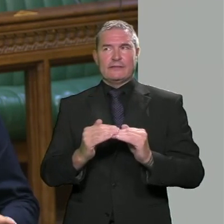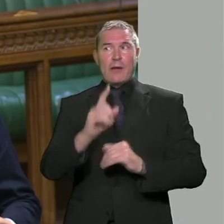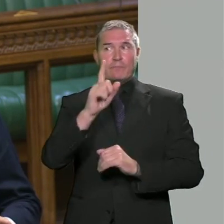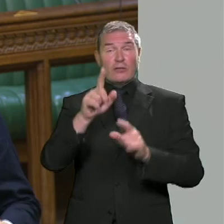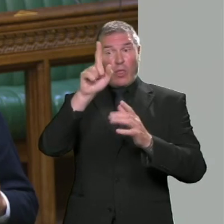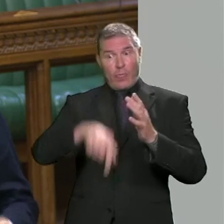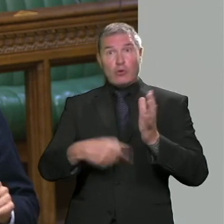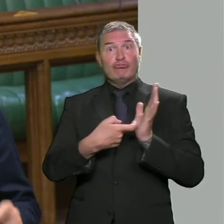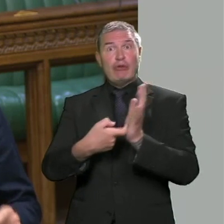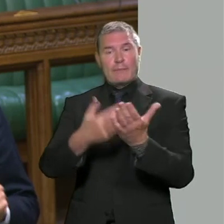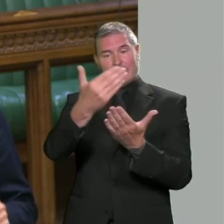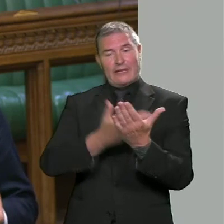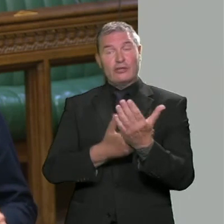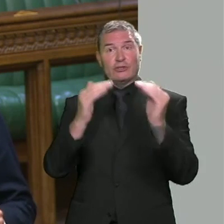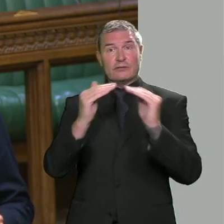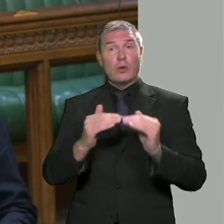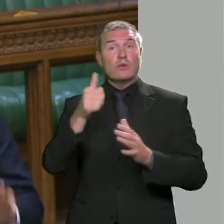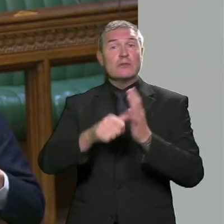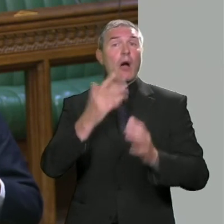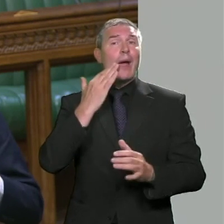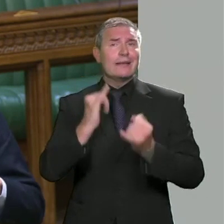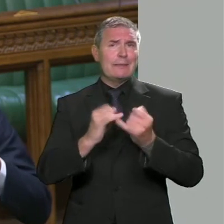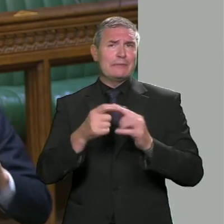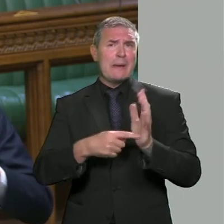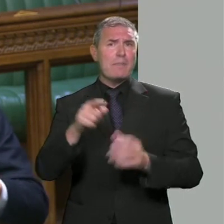However, the recommendations only come in in September this year.